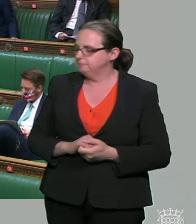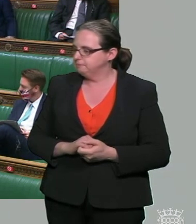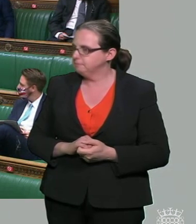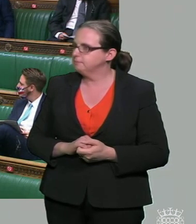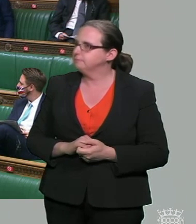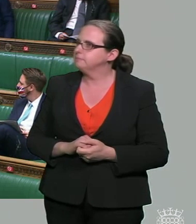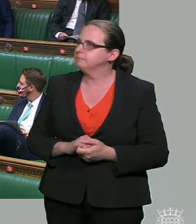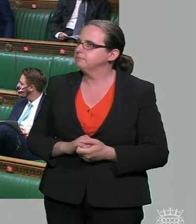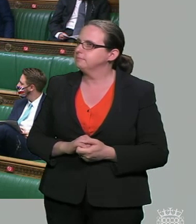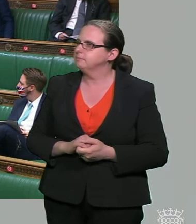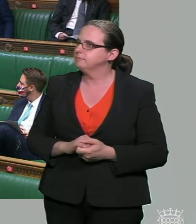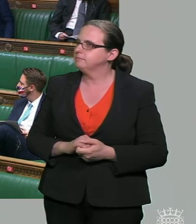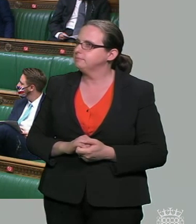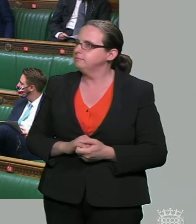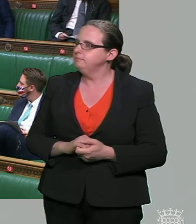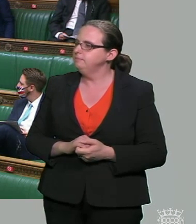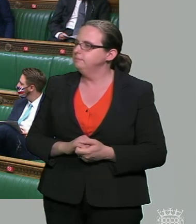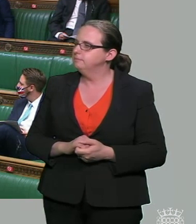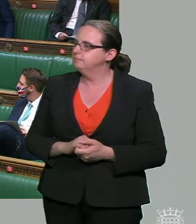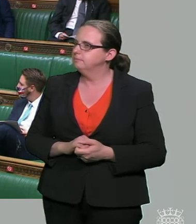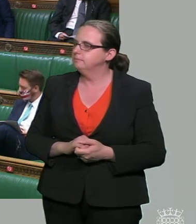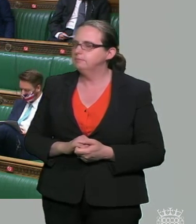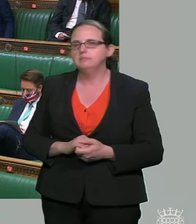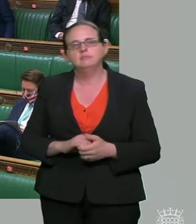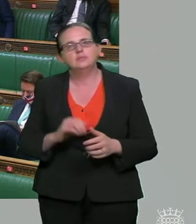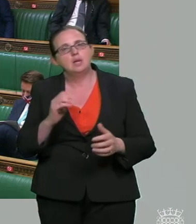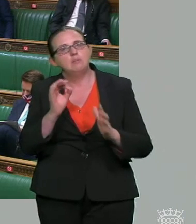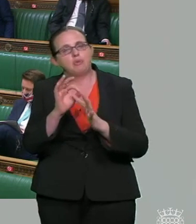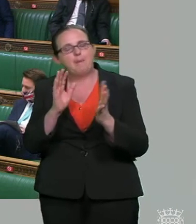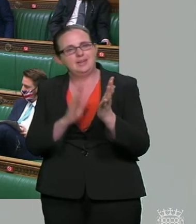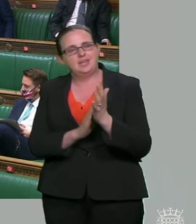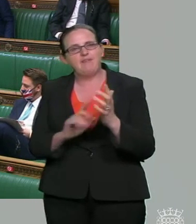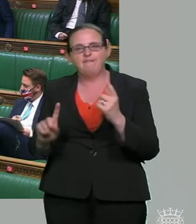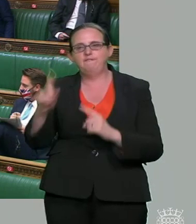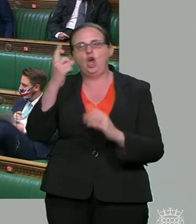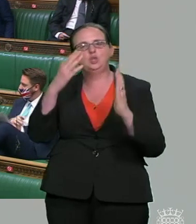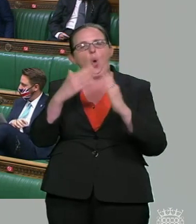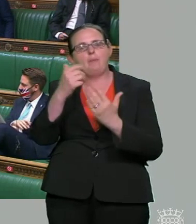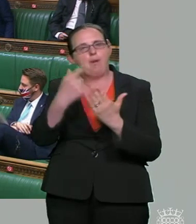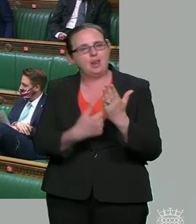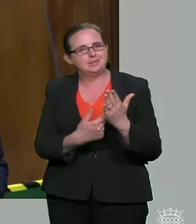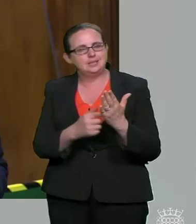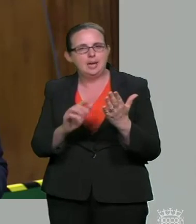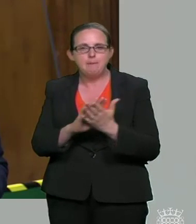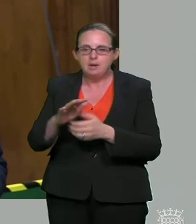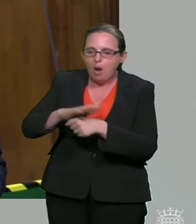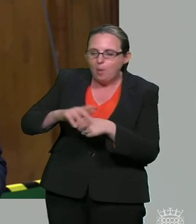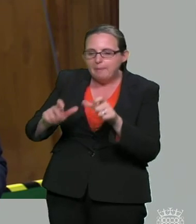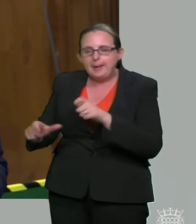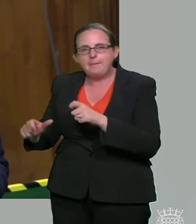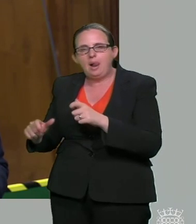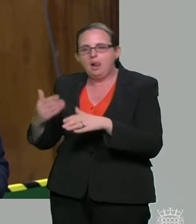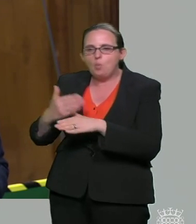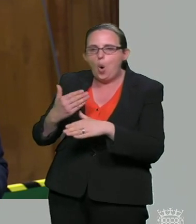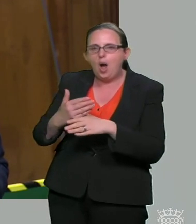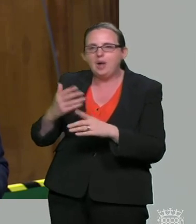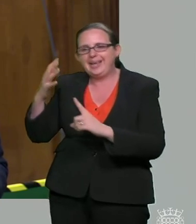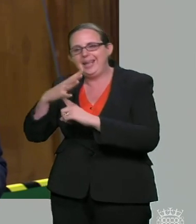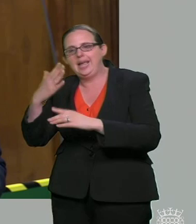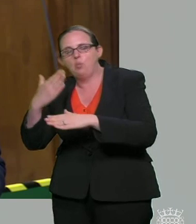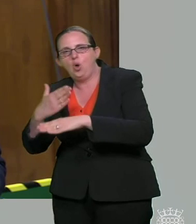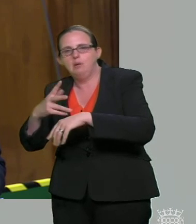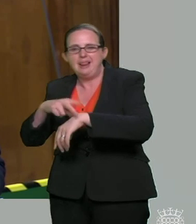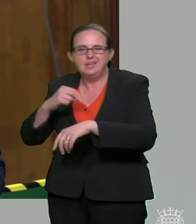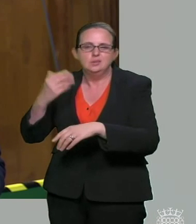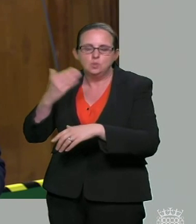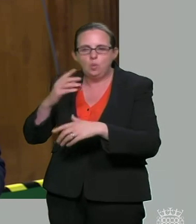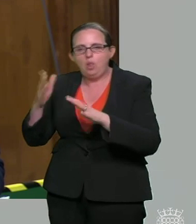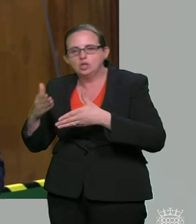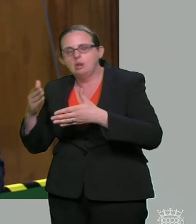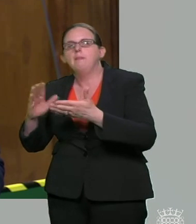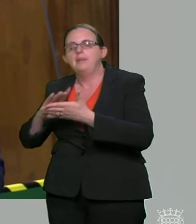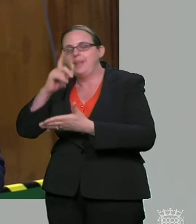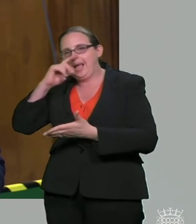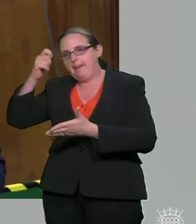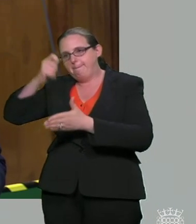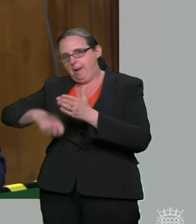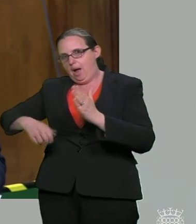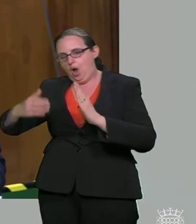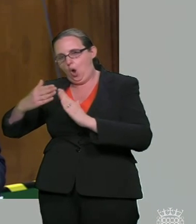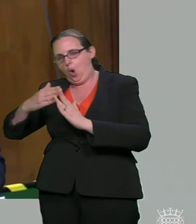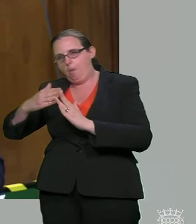The Prime Minister’s excellent First Homes policy will allow tens of thousands of key workers and local first-time buyers to buy a home every year at a discount of up to 50% on the market price.